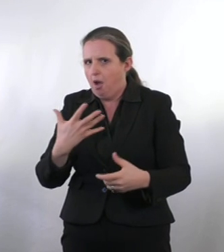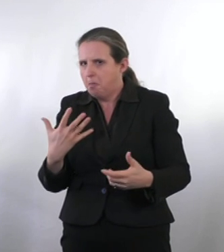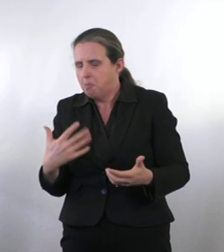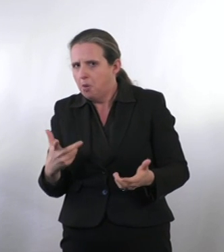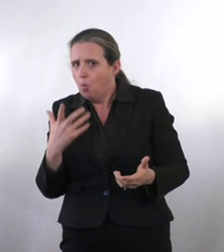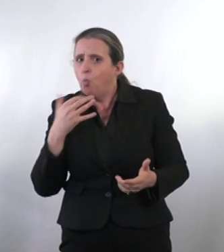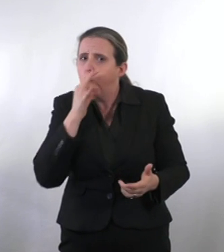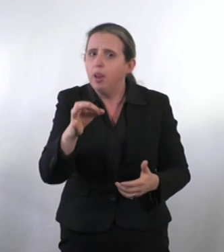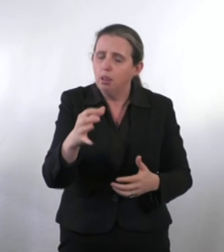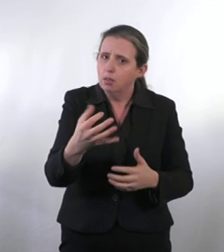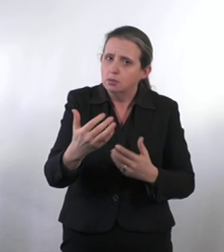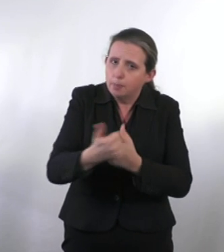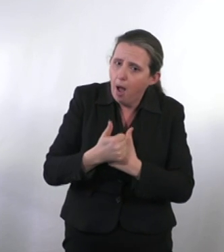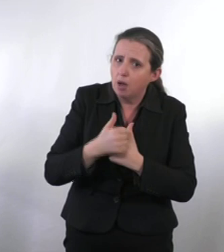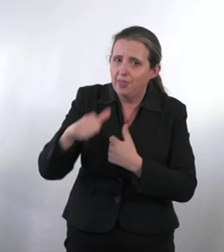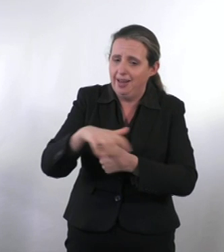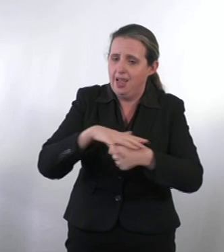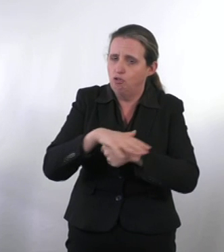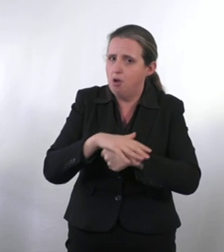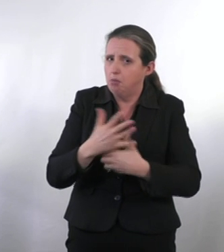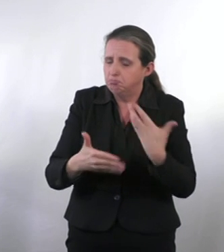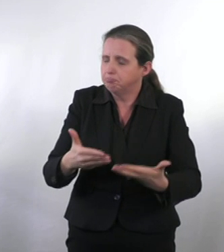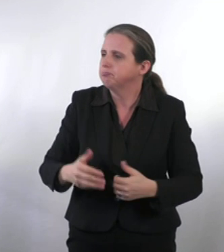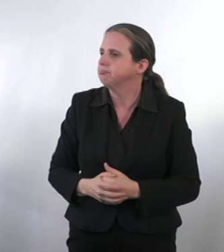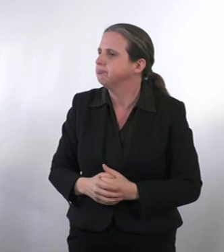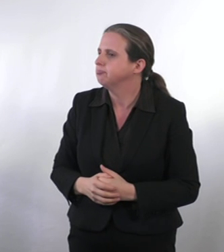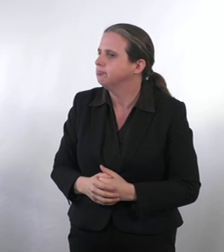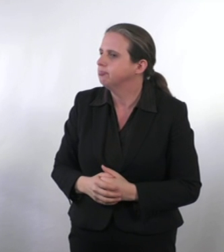Yes, indeed. How typical of Labour politicians locally to oppose